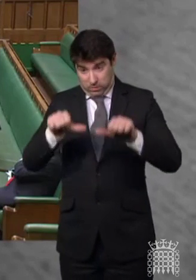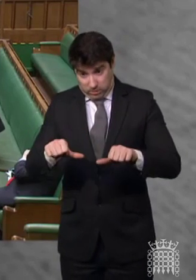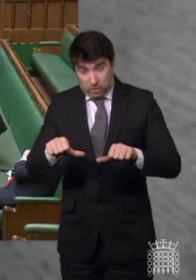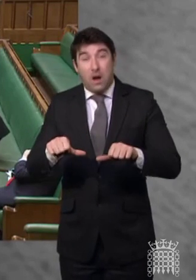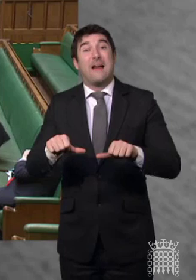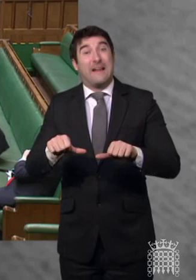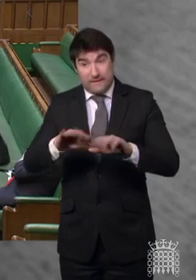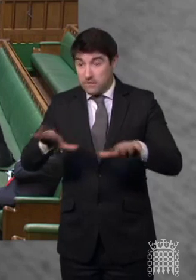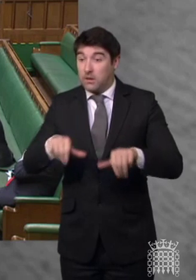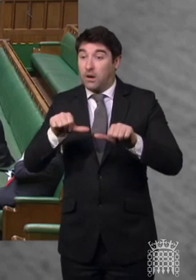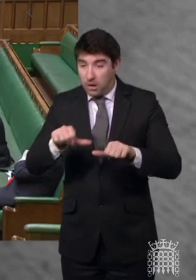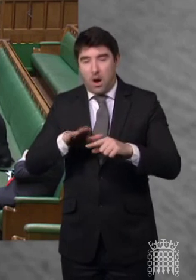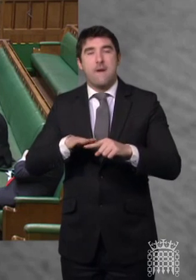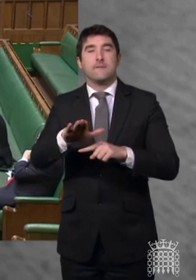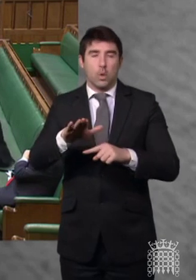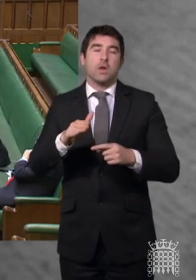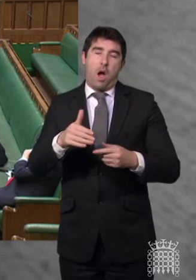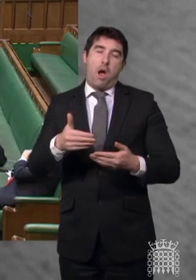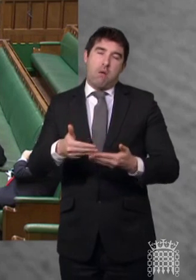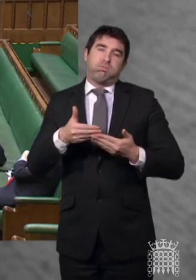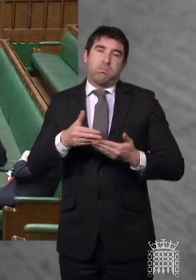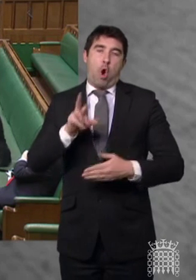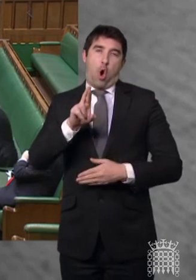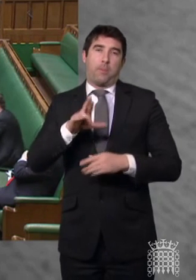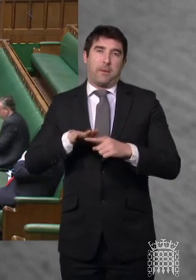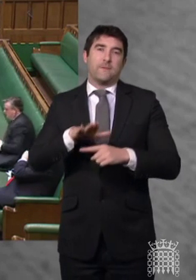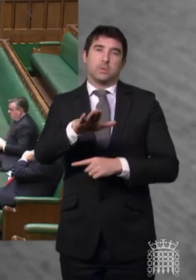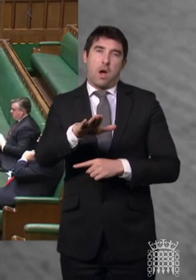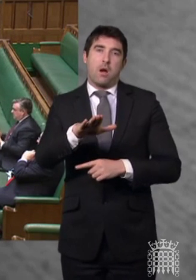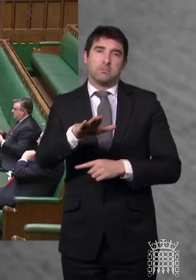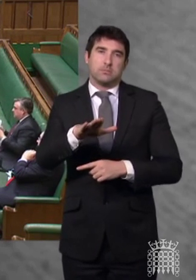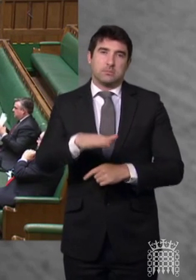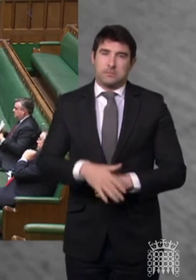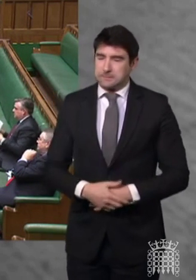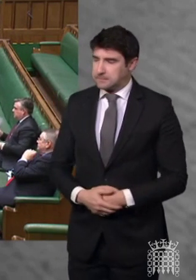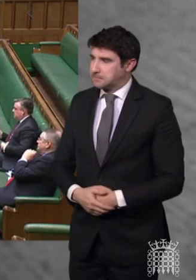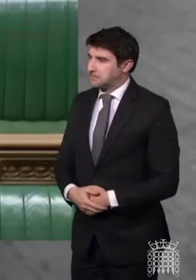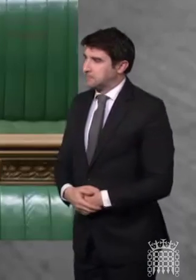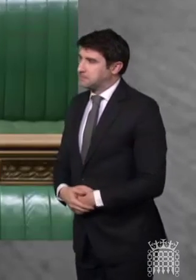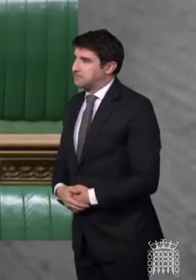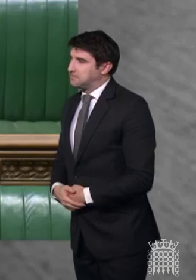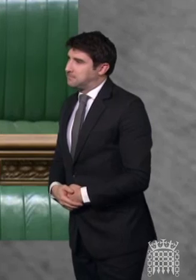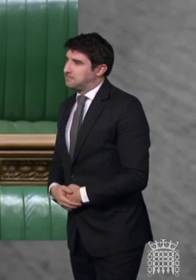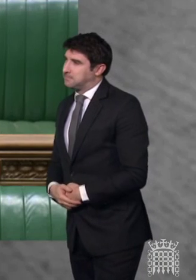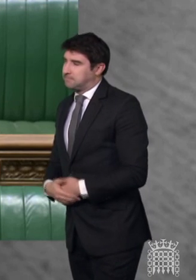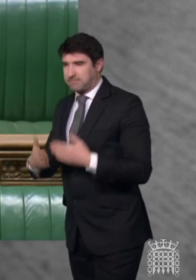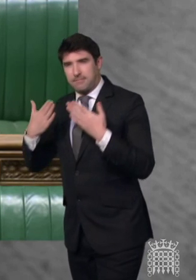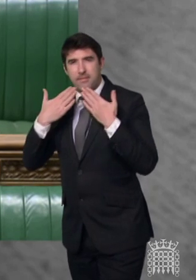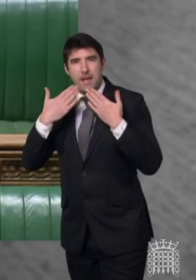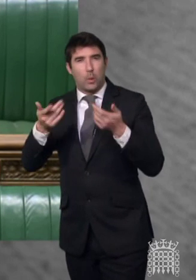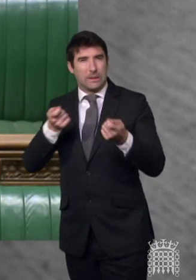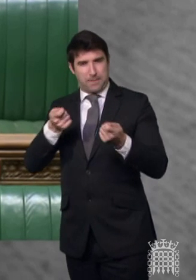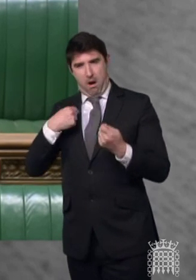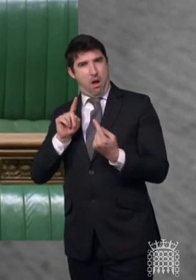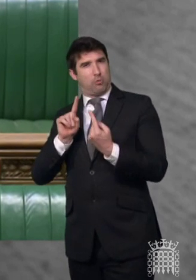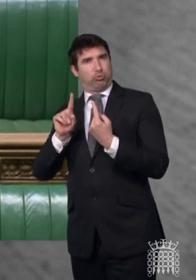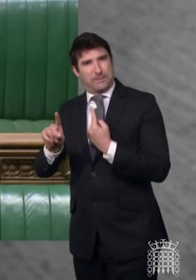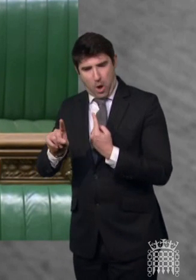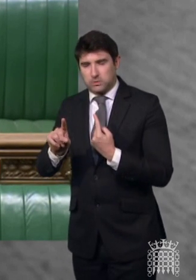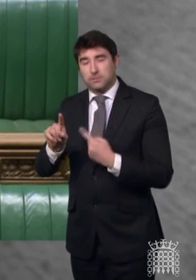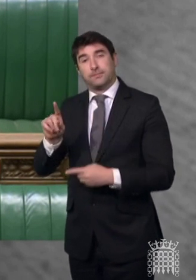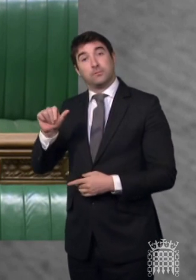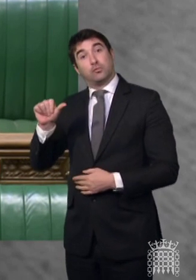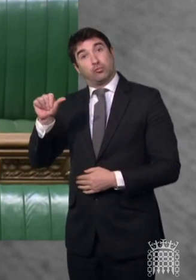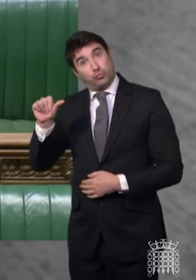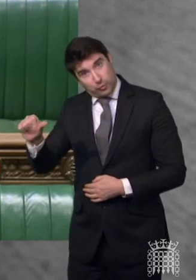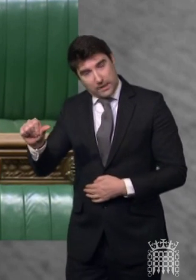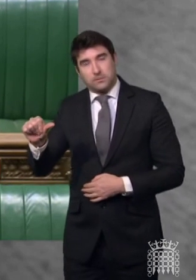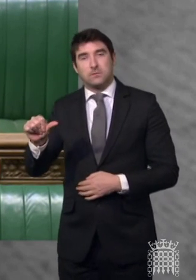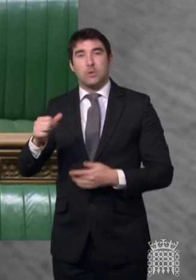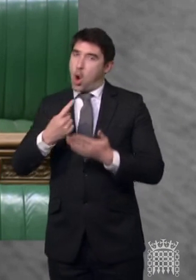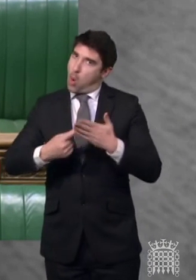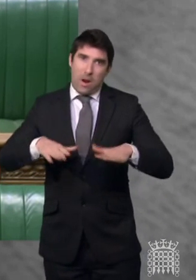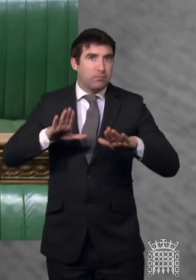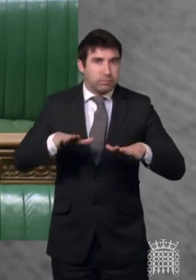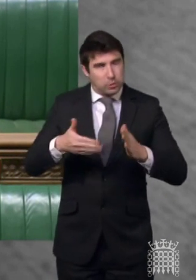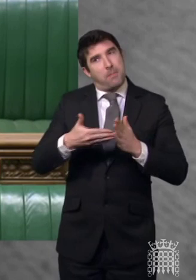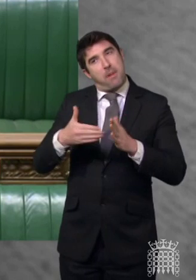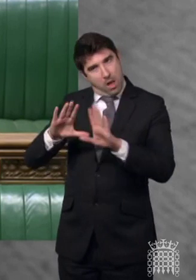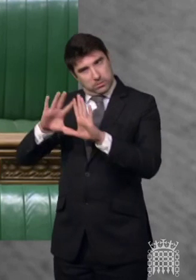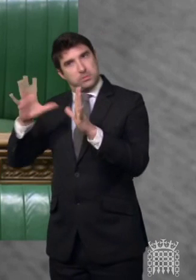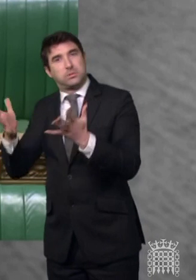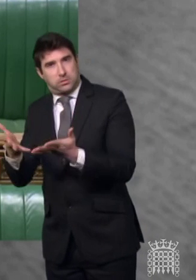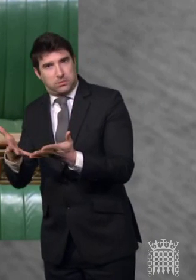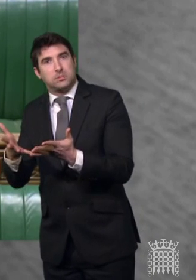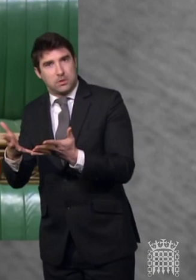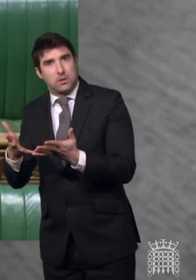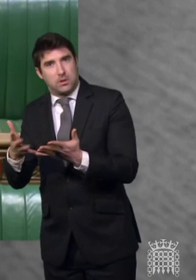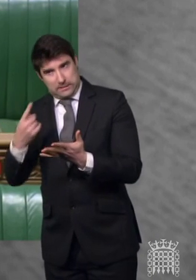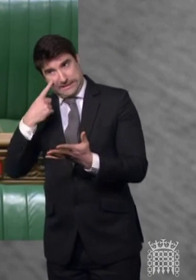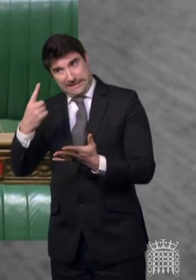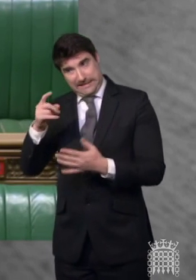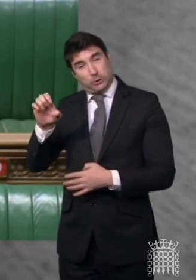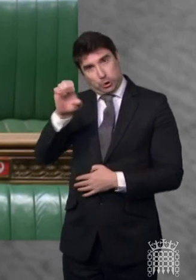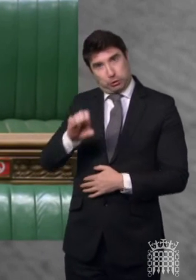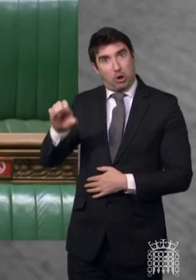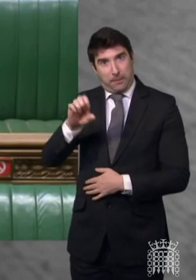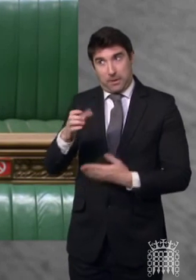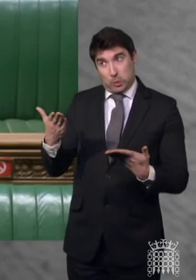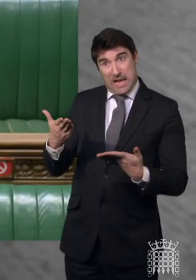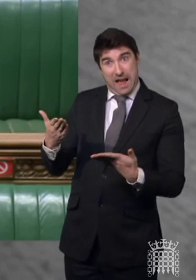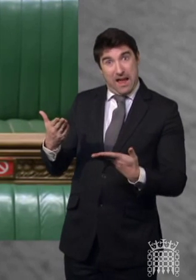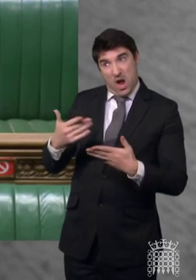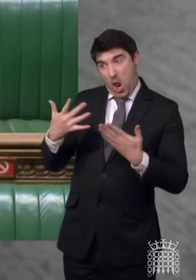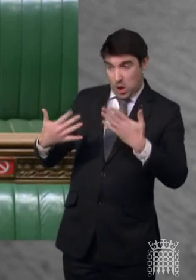The hon. Gentleman is quite right that this virus has thrown up problems and challenges right around the world; we have seen the impact in other countries in some of the news from other parts of Europe today.